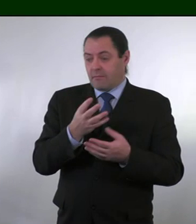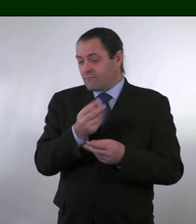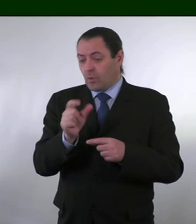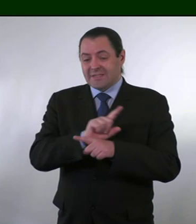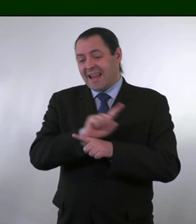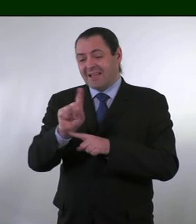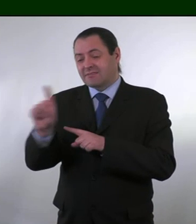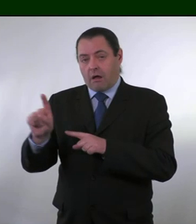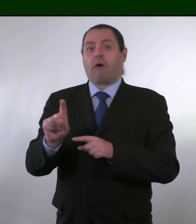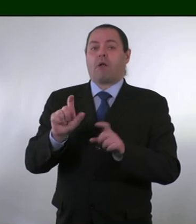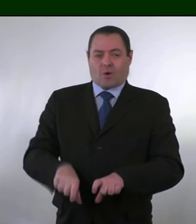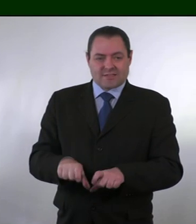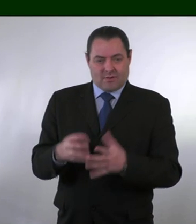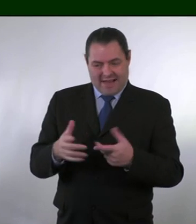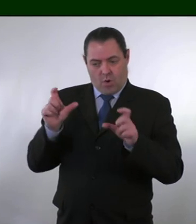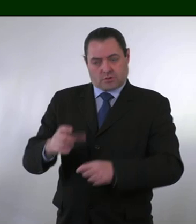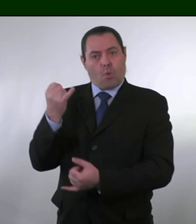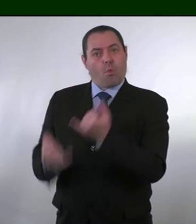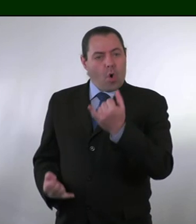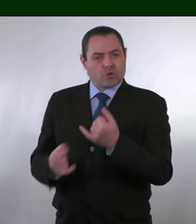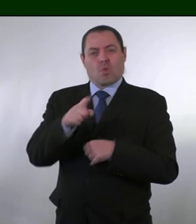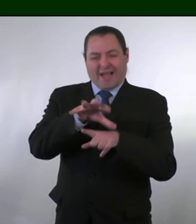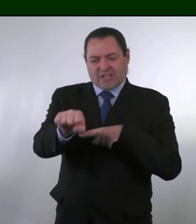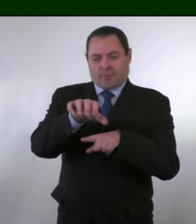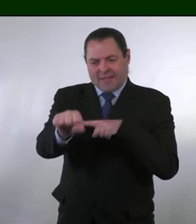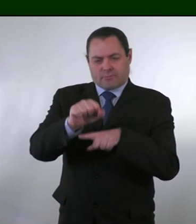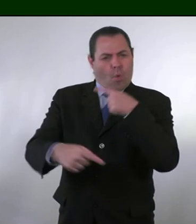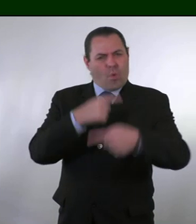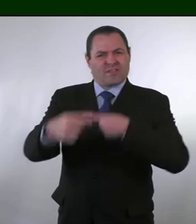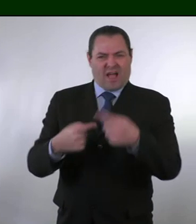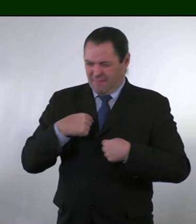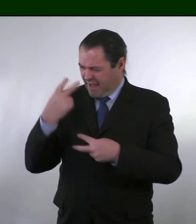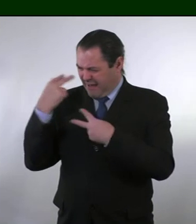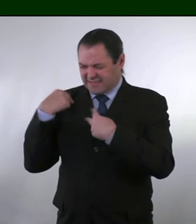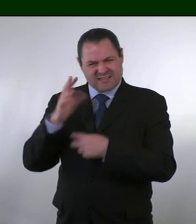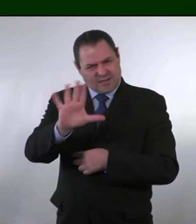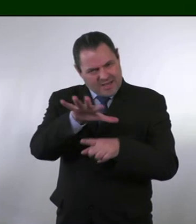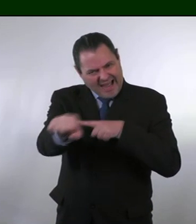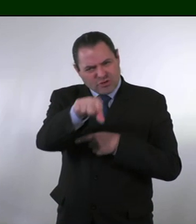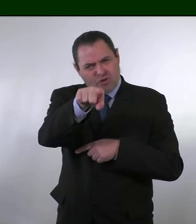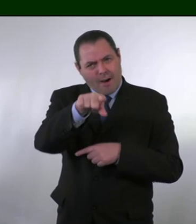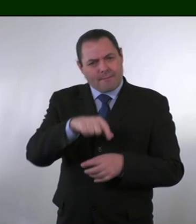We now have a longer, harder lockdown as a result of his delay, so I will not take that from him.